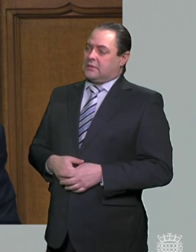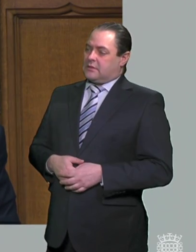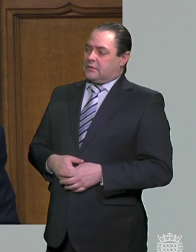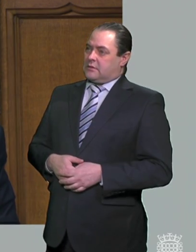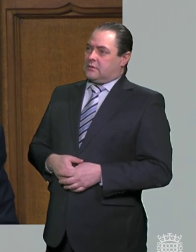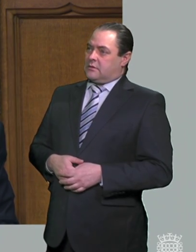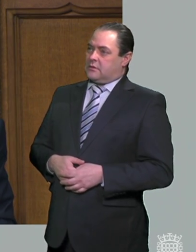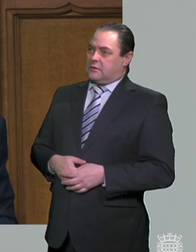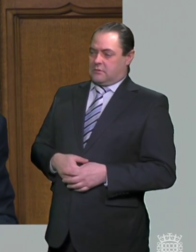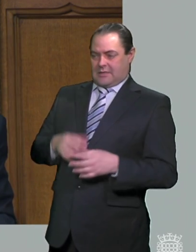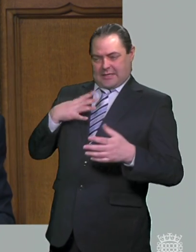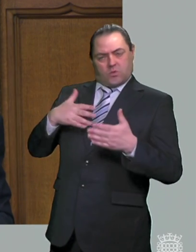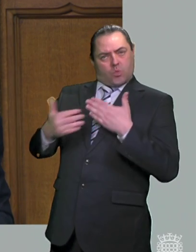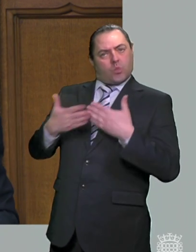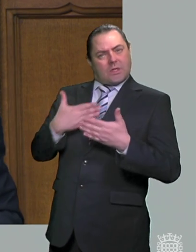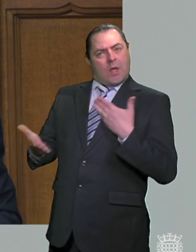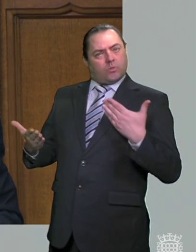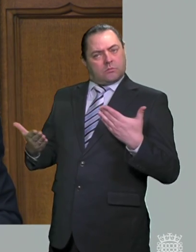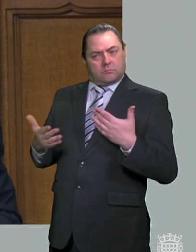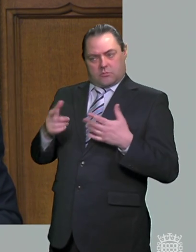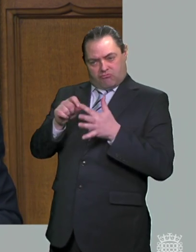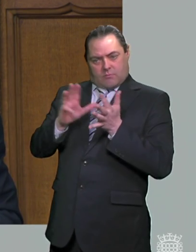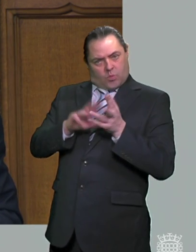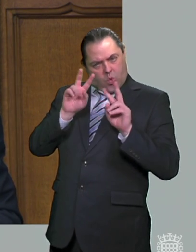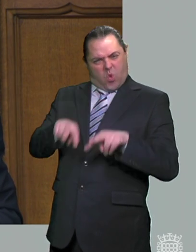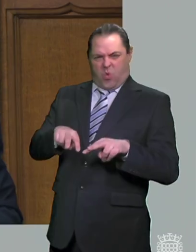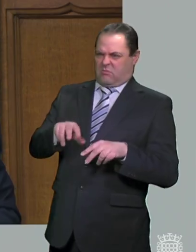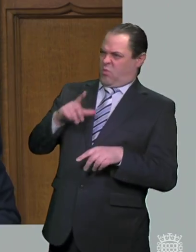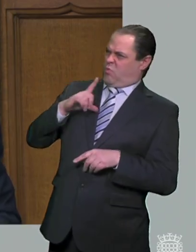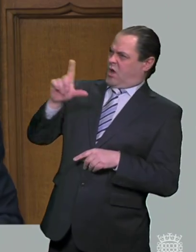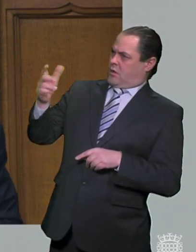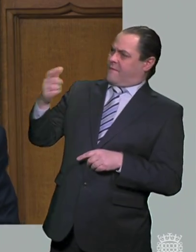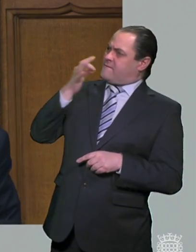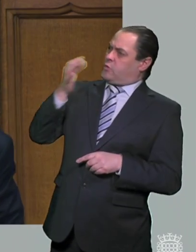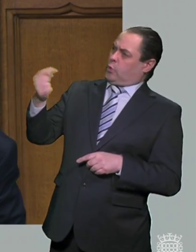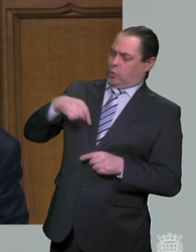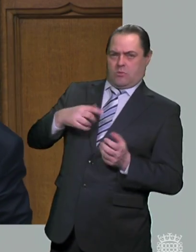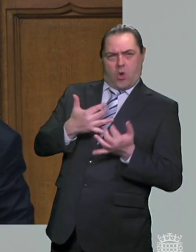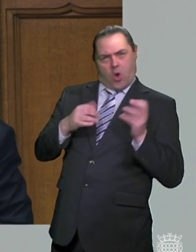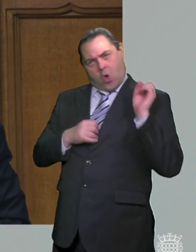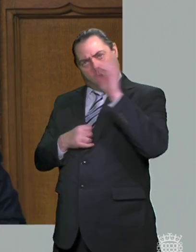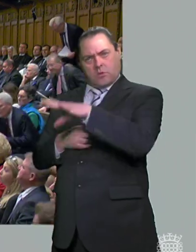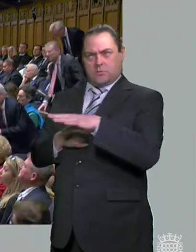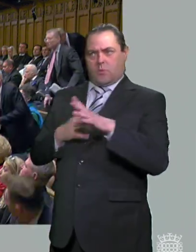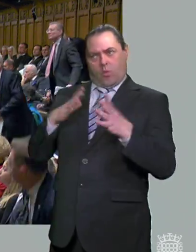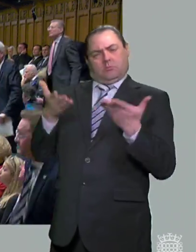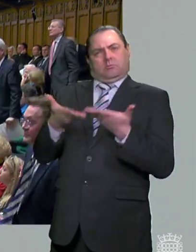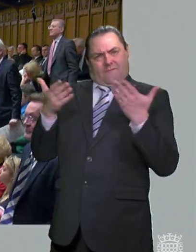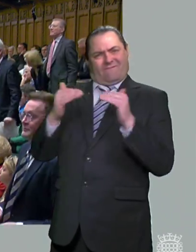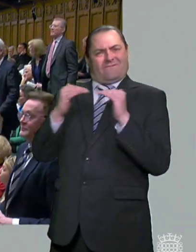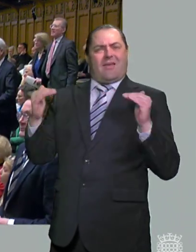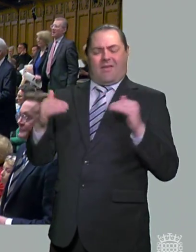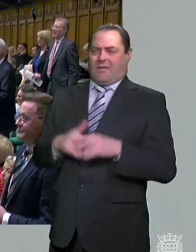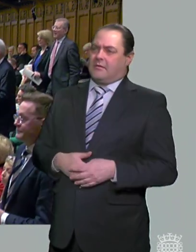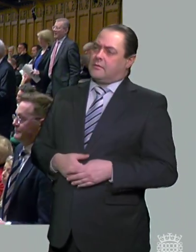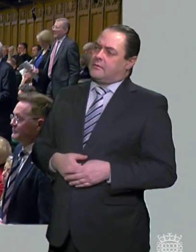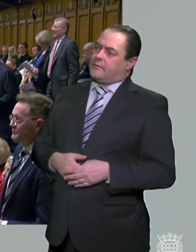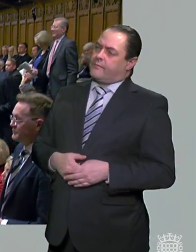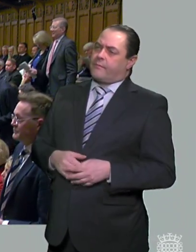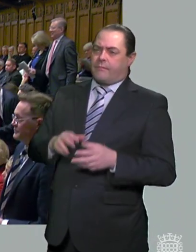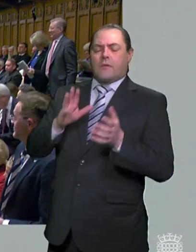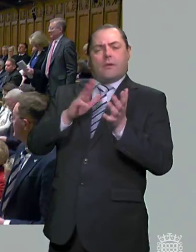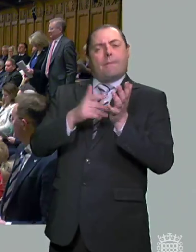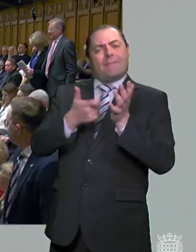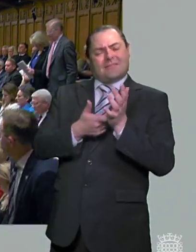Correcting that is important, so will the Prime Minister look at the treaty with a view to correcting this parody of justice?